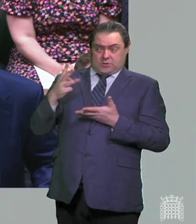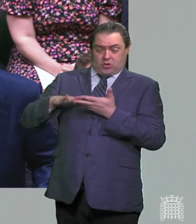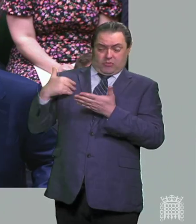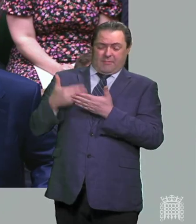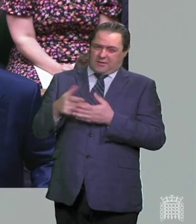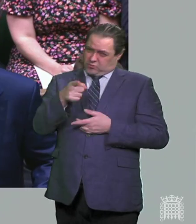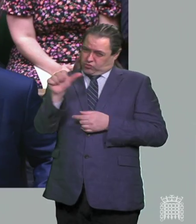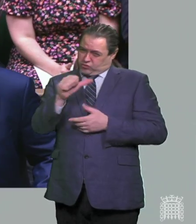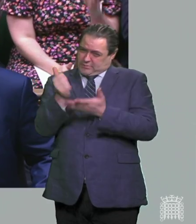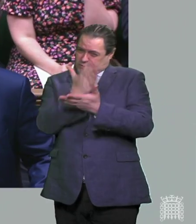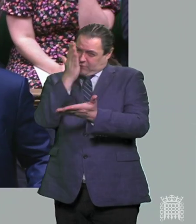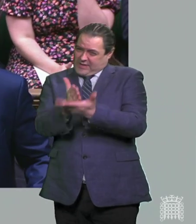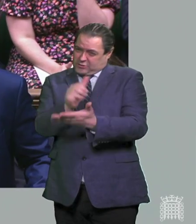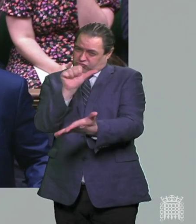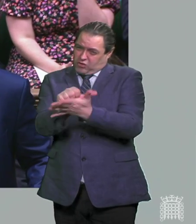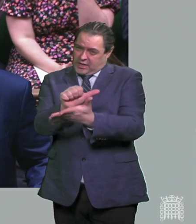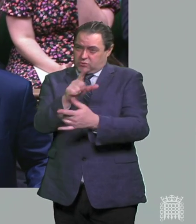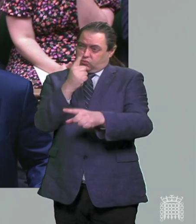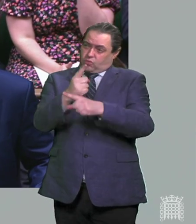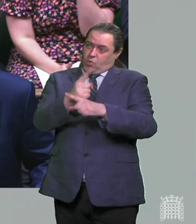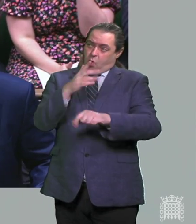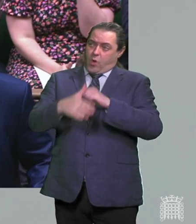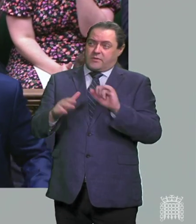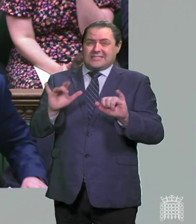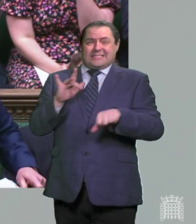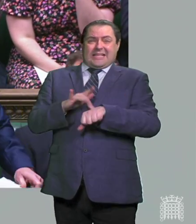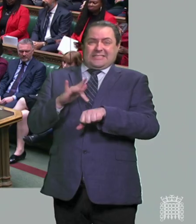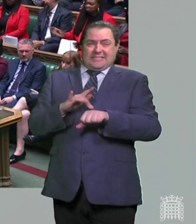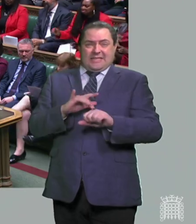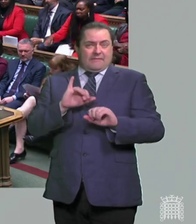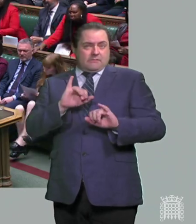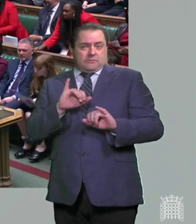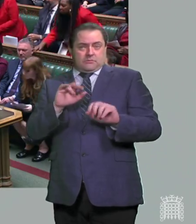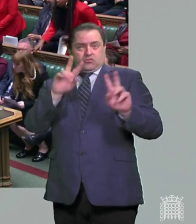She should get her facts straight, particularly when talking about such a sensitive issue.